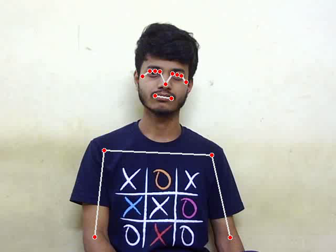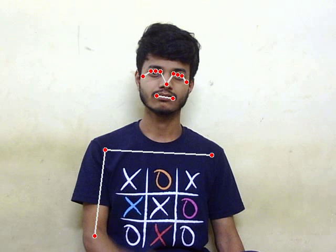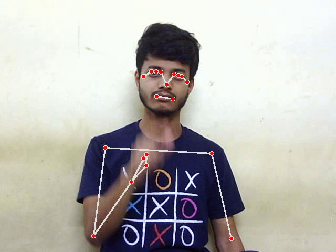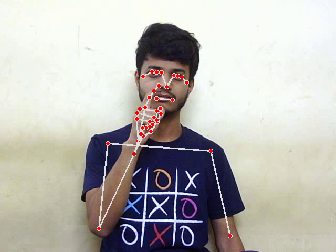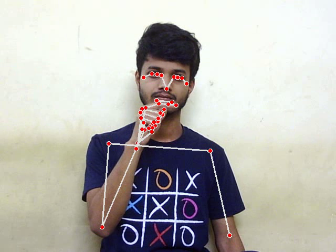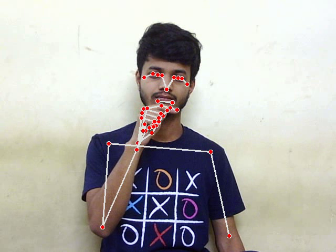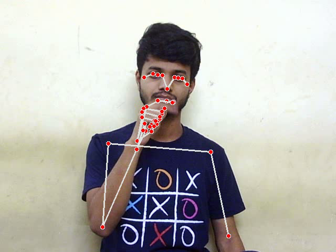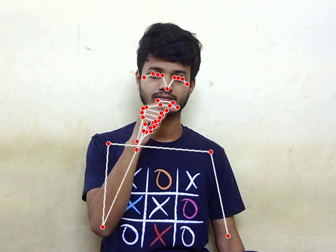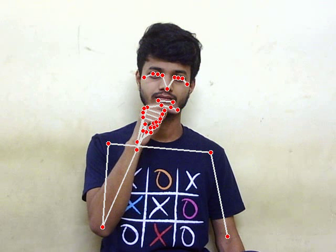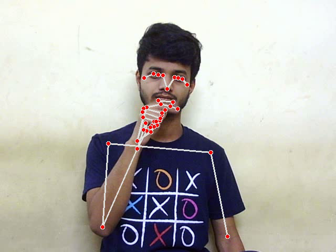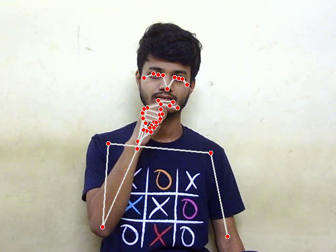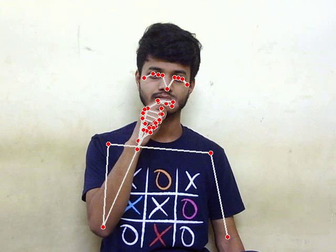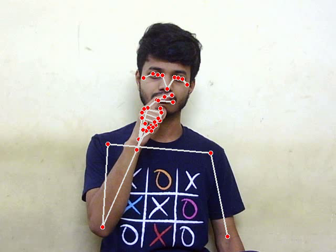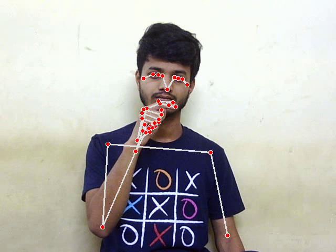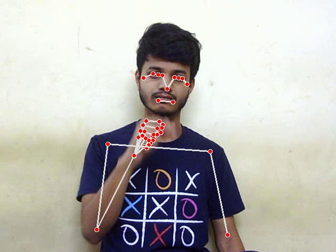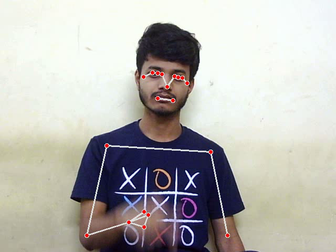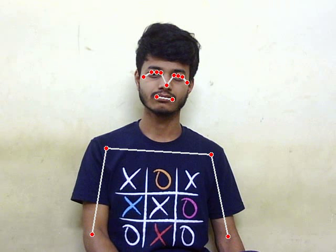who